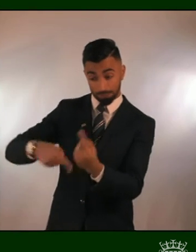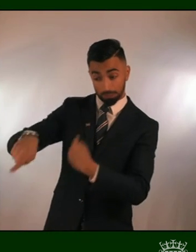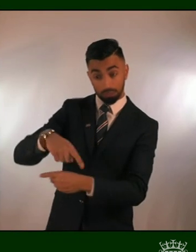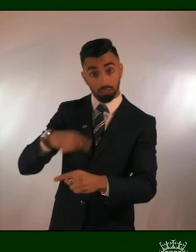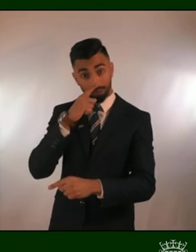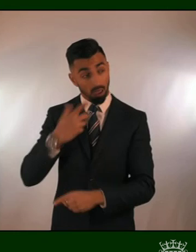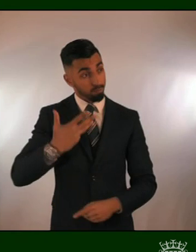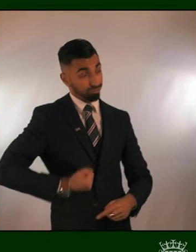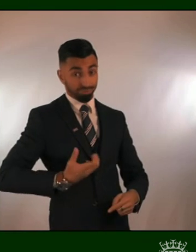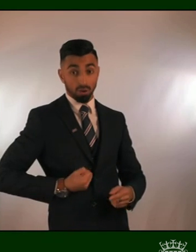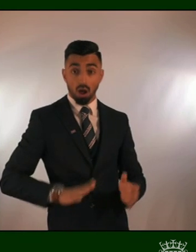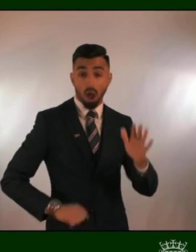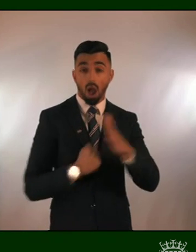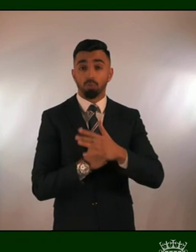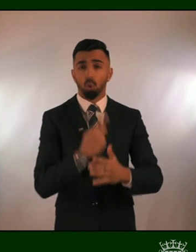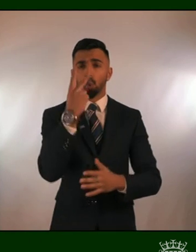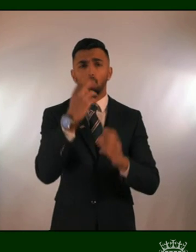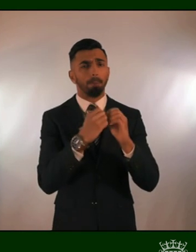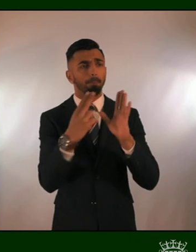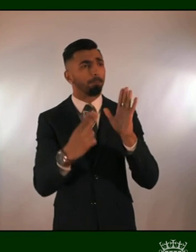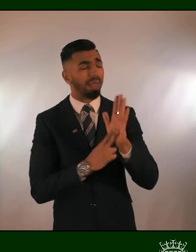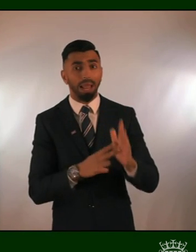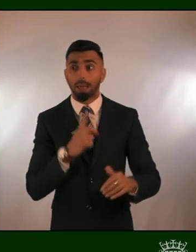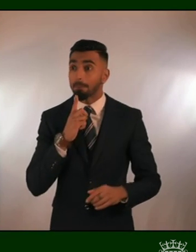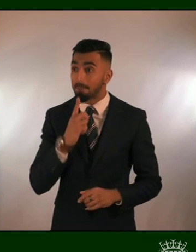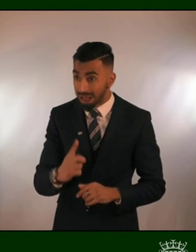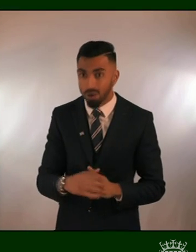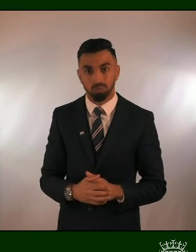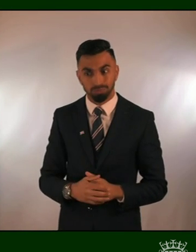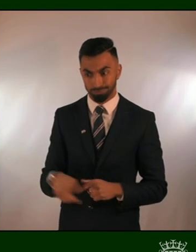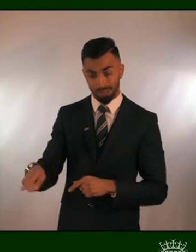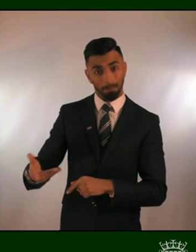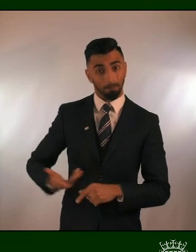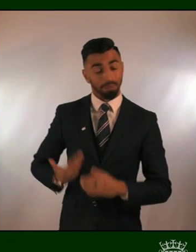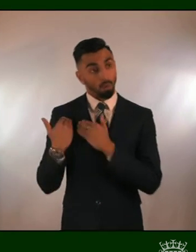This will significantly ease the burden on businesses, but we can do more.